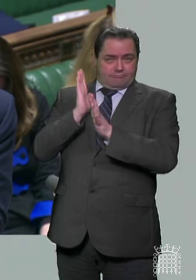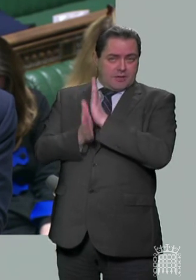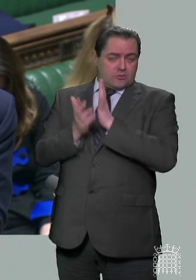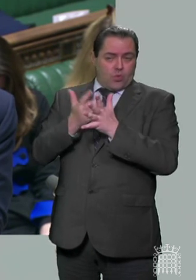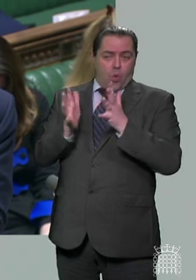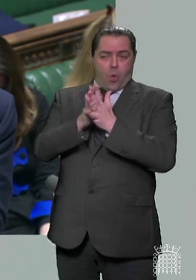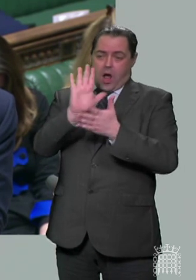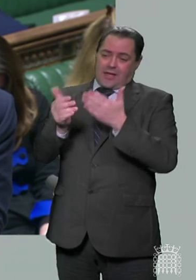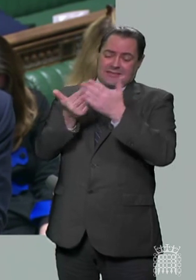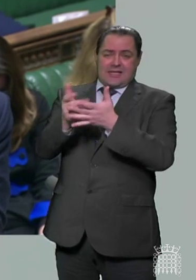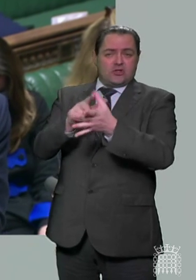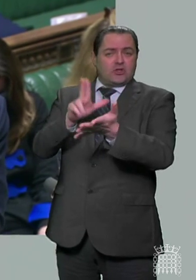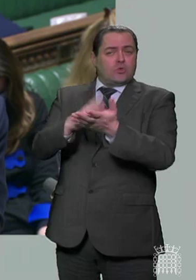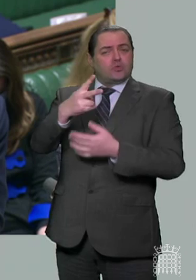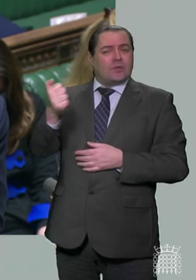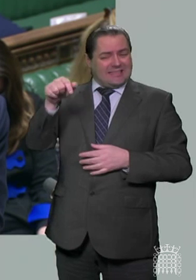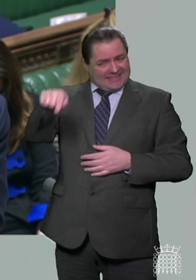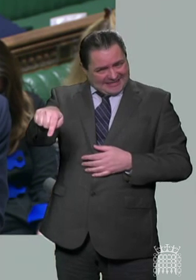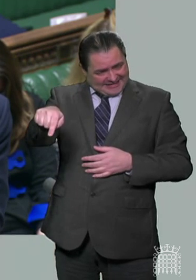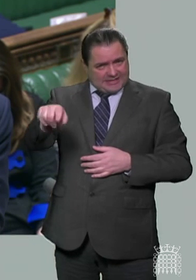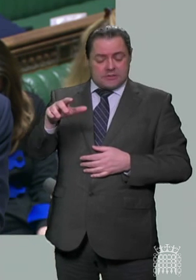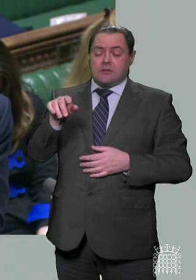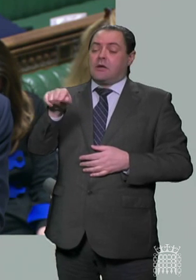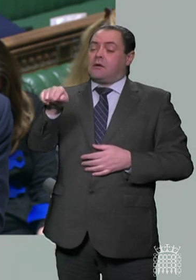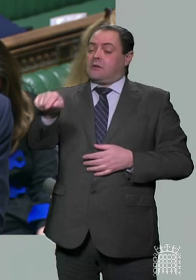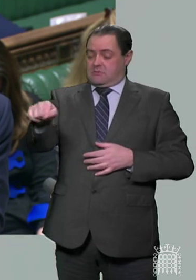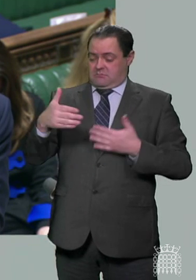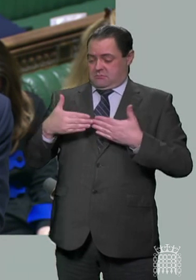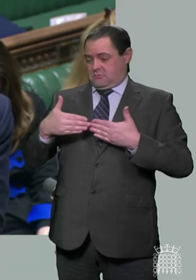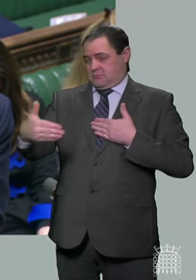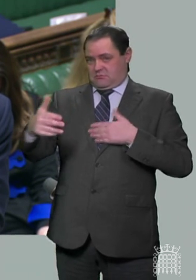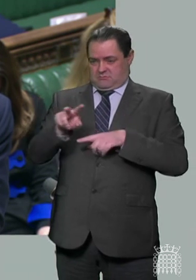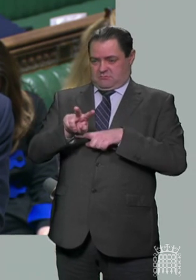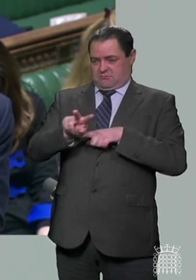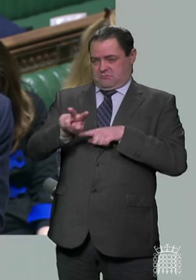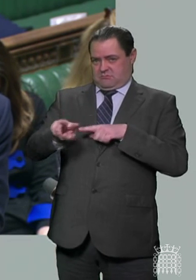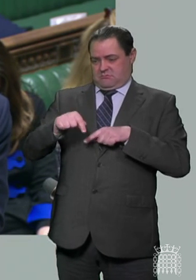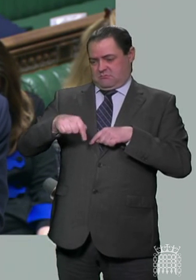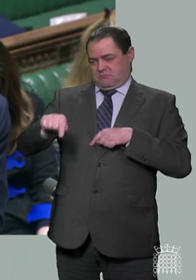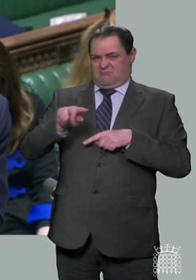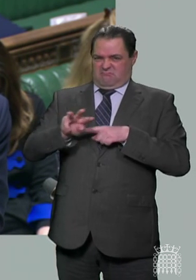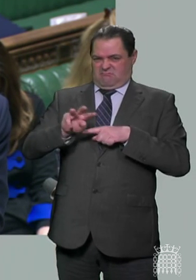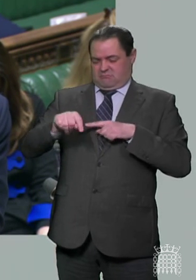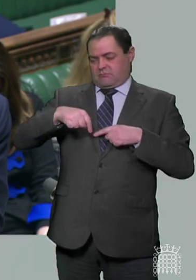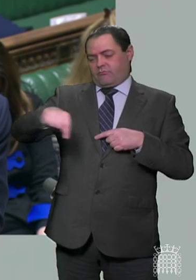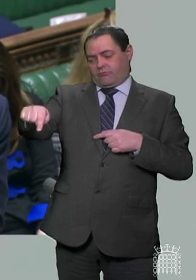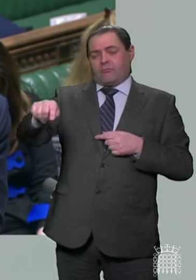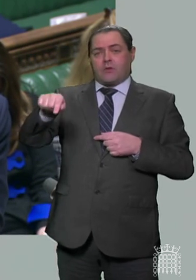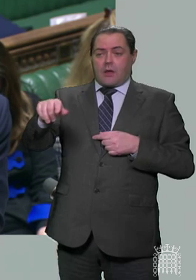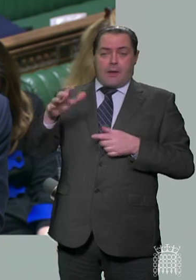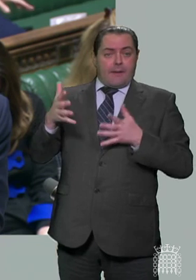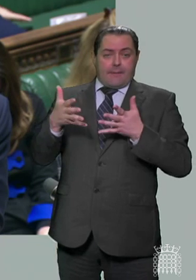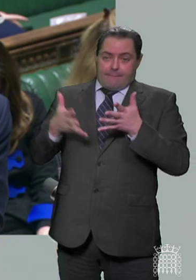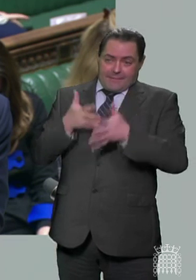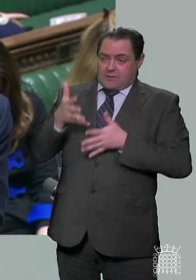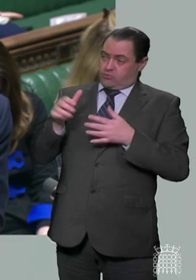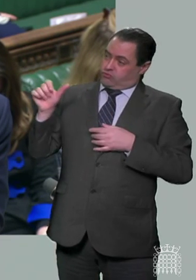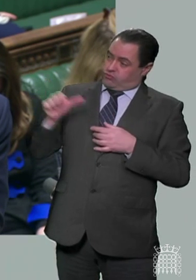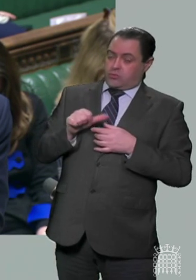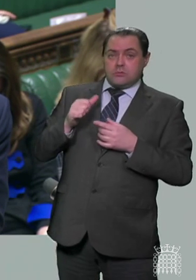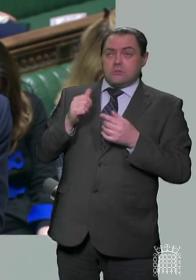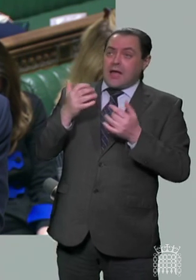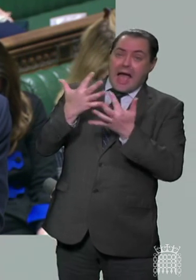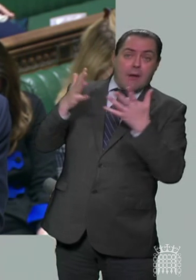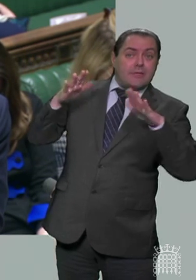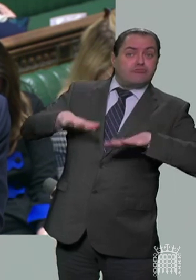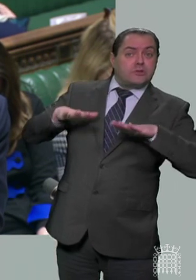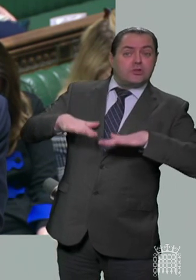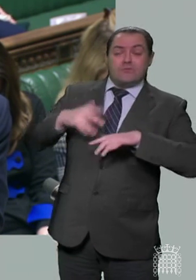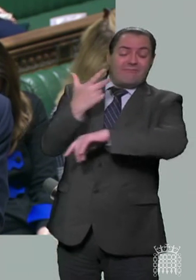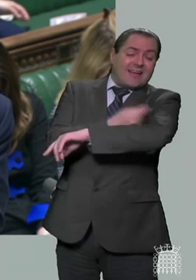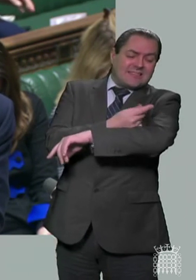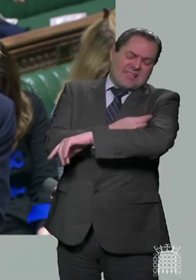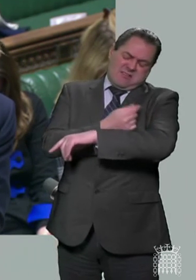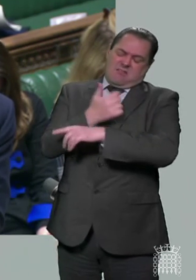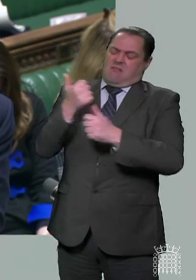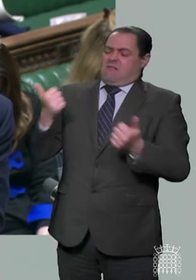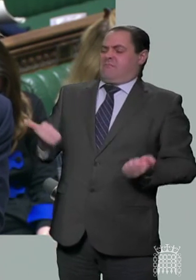By then, we hope to have greatly increased the already extraordinarily high number of people in this country who have been not only vaccinated, but boosted.